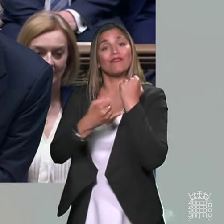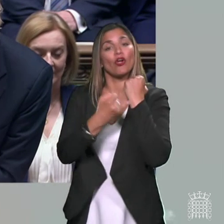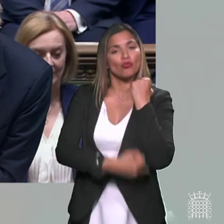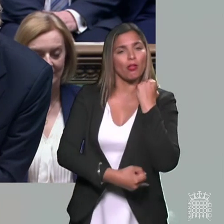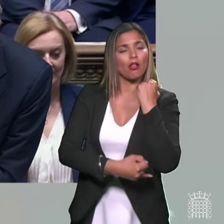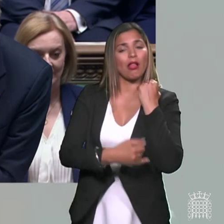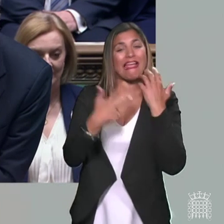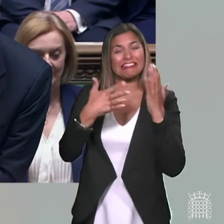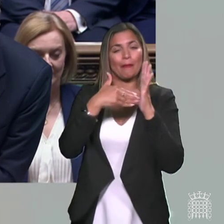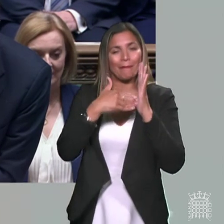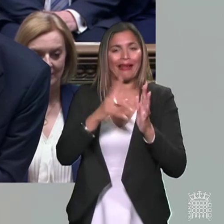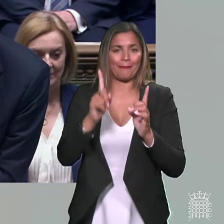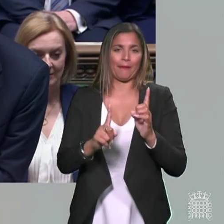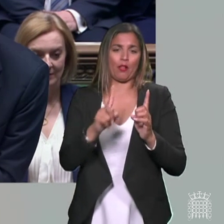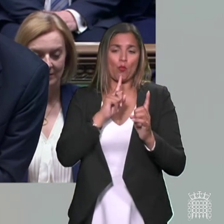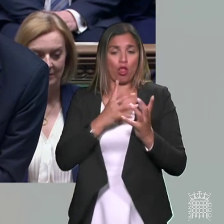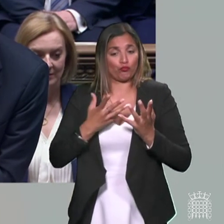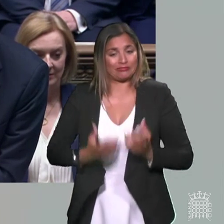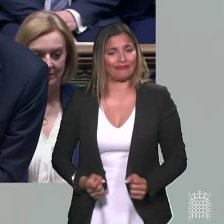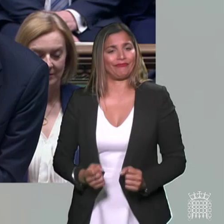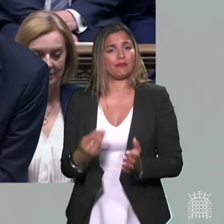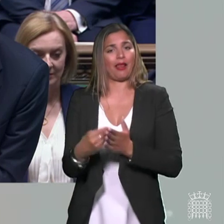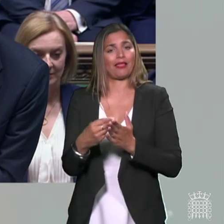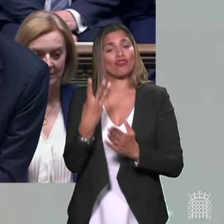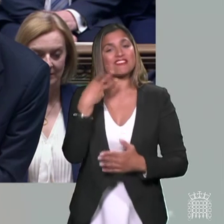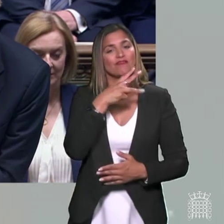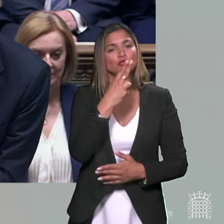And how can we do that?